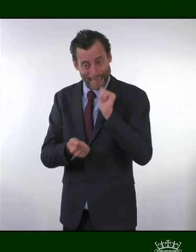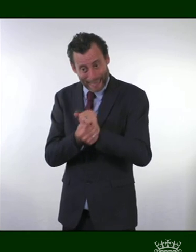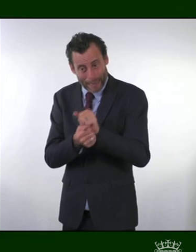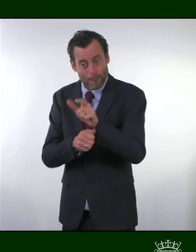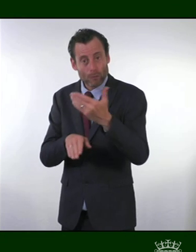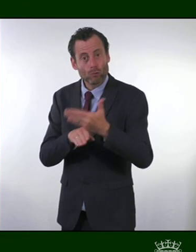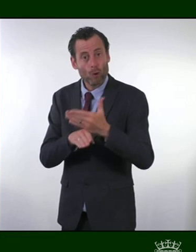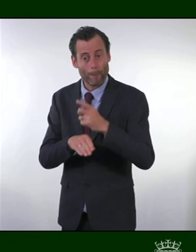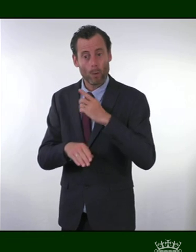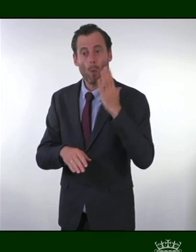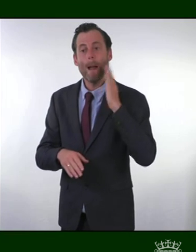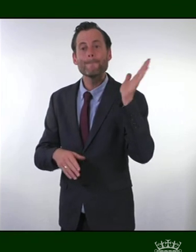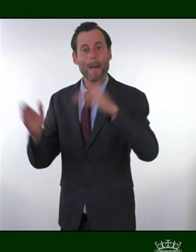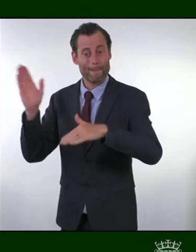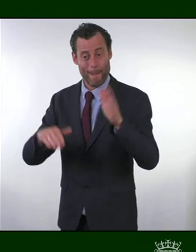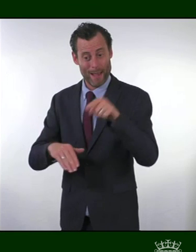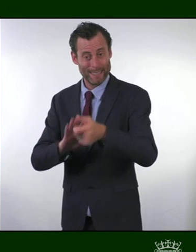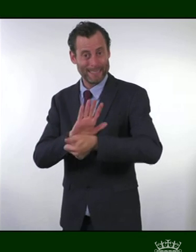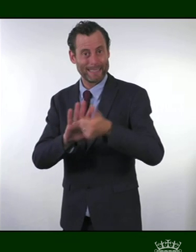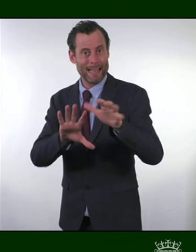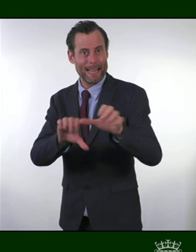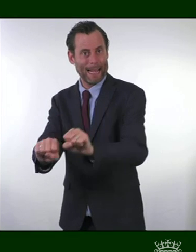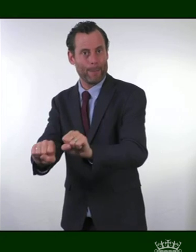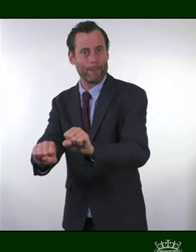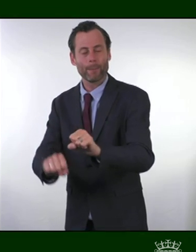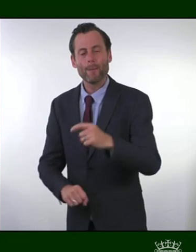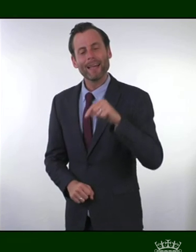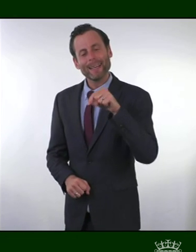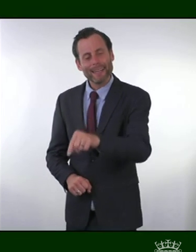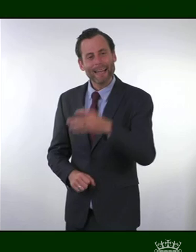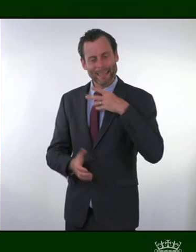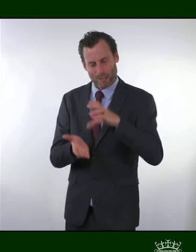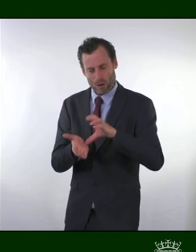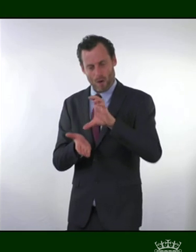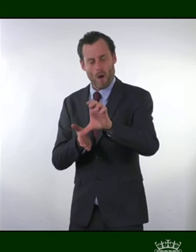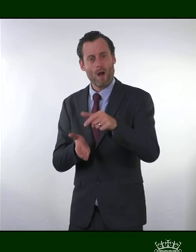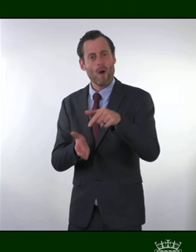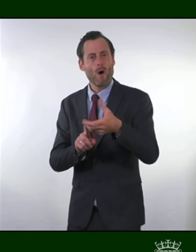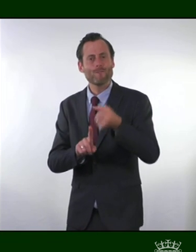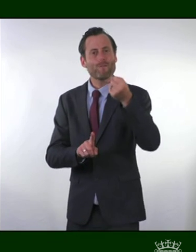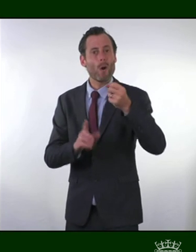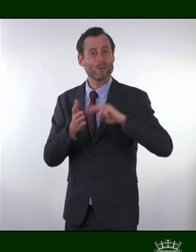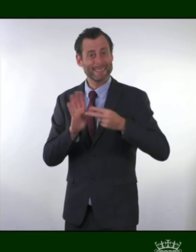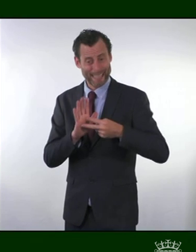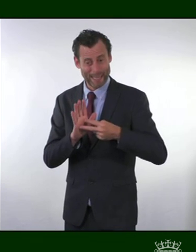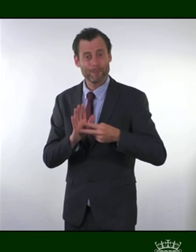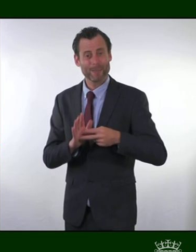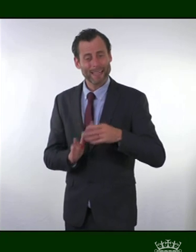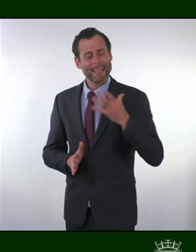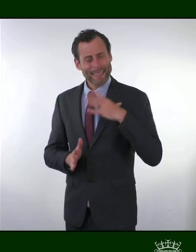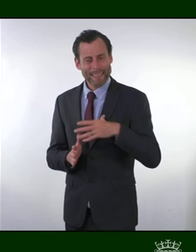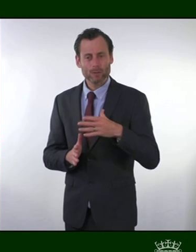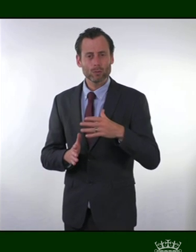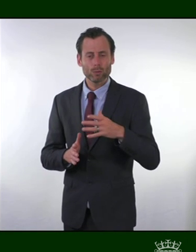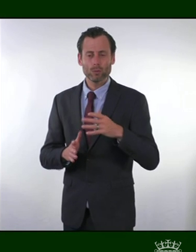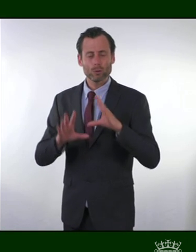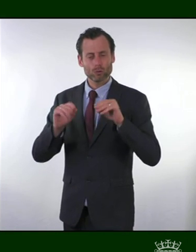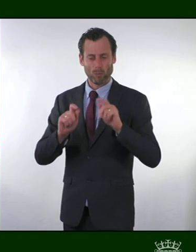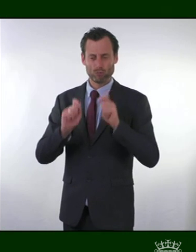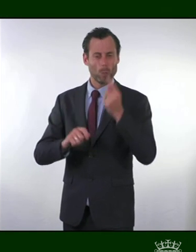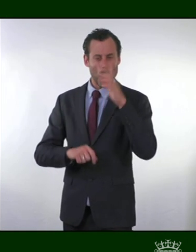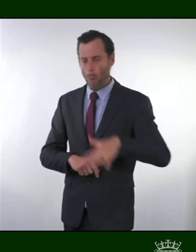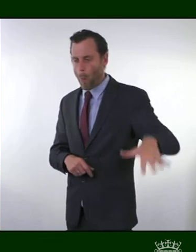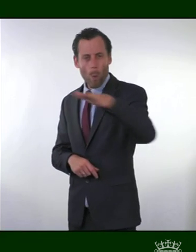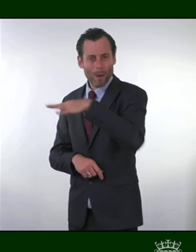We also need a strategy for the scheme to become more flexible so that it can support those businesses forced to close again because of additional localised lockdowns.